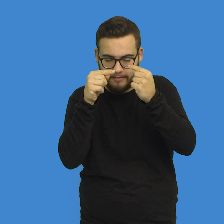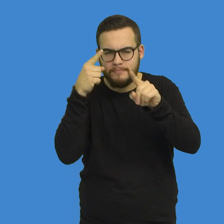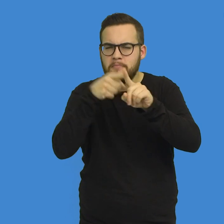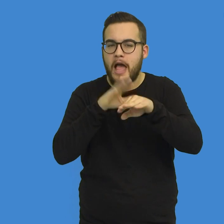objetivo